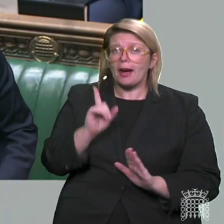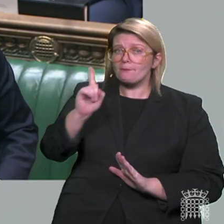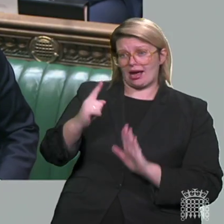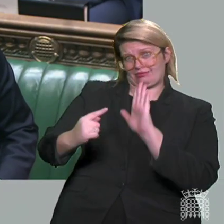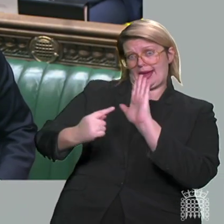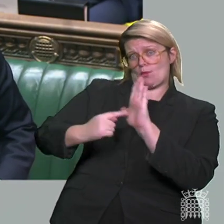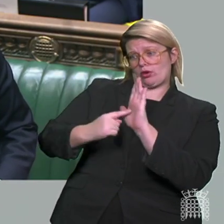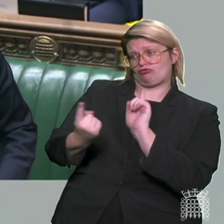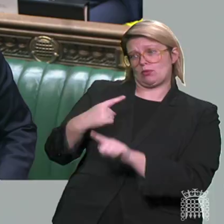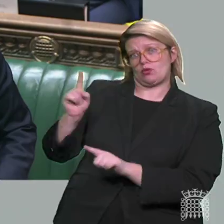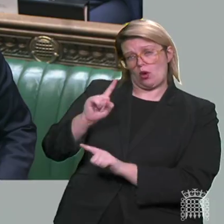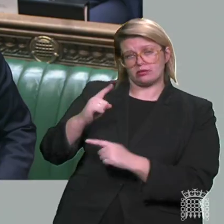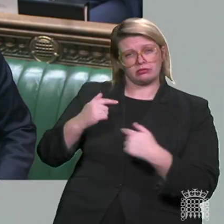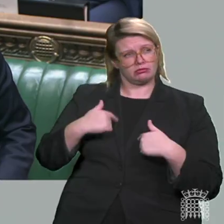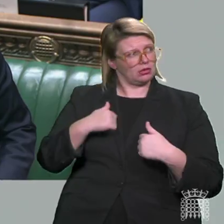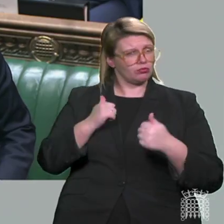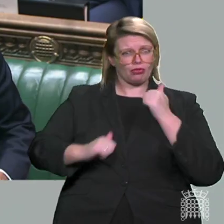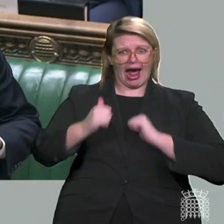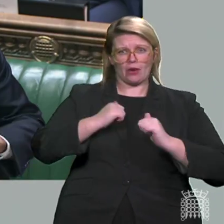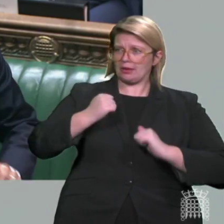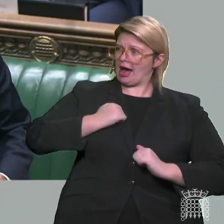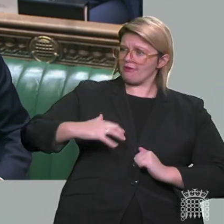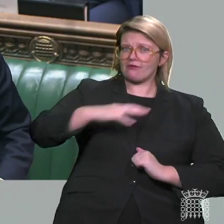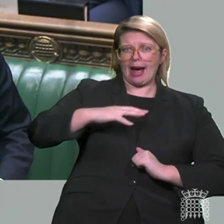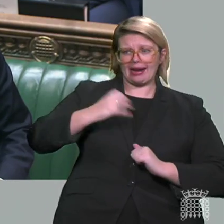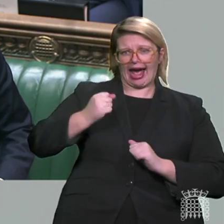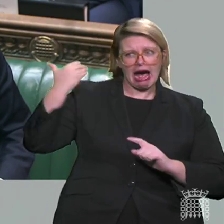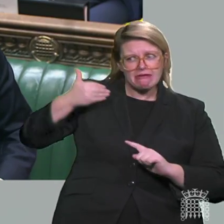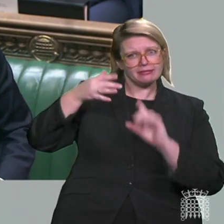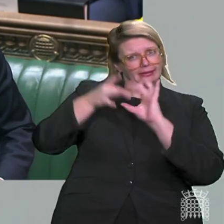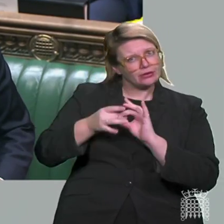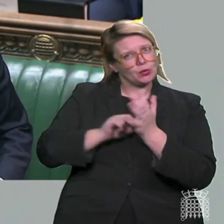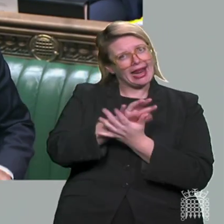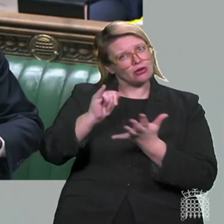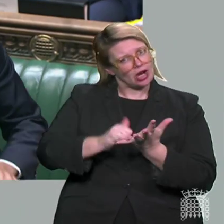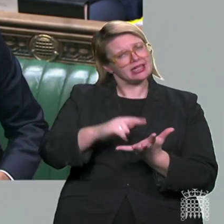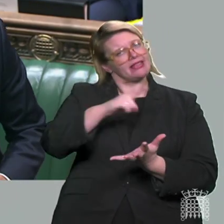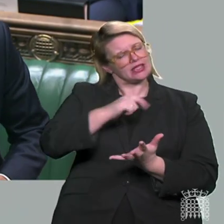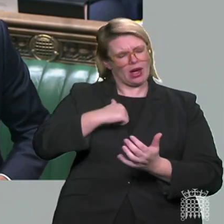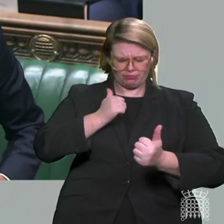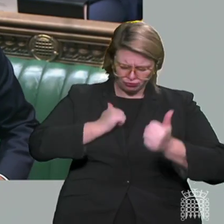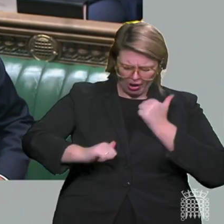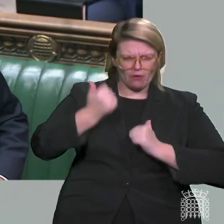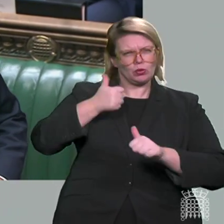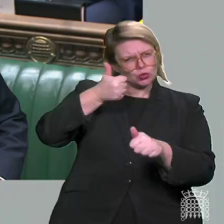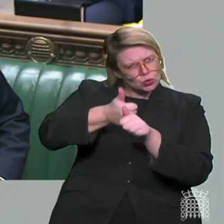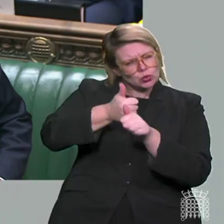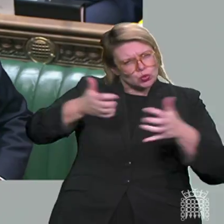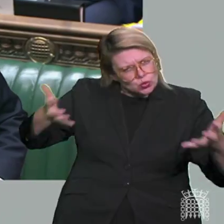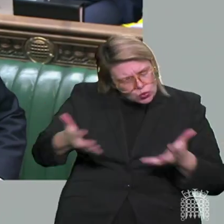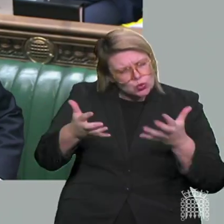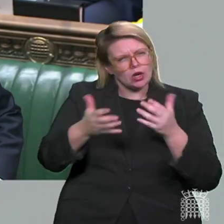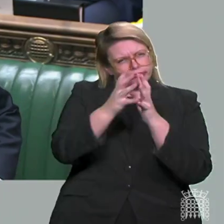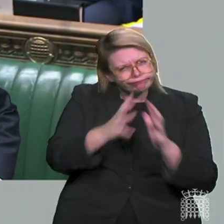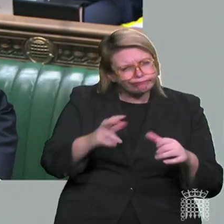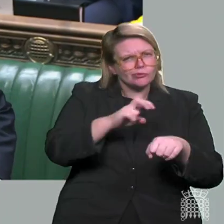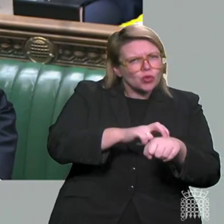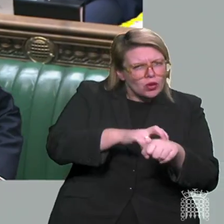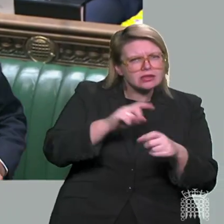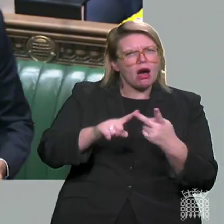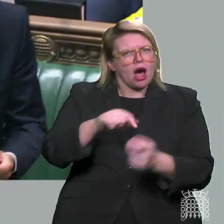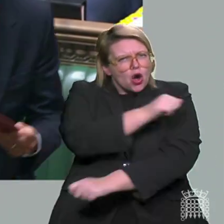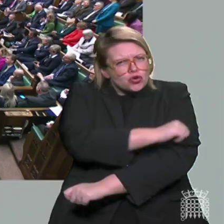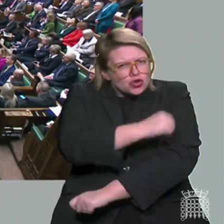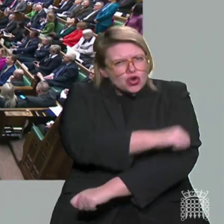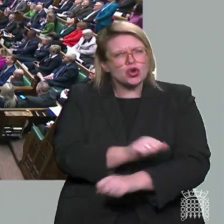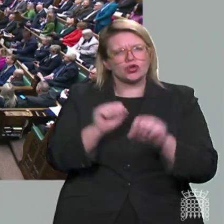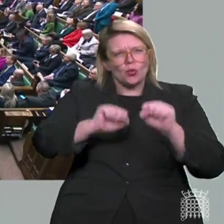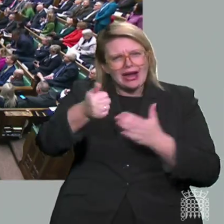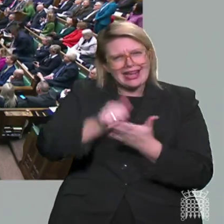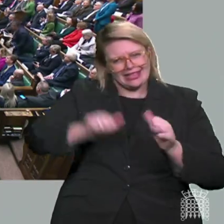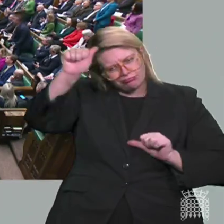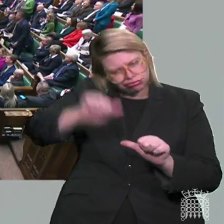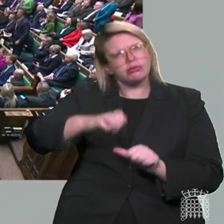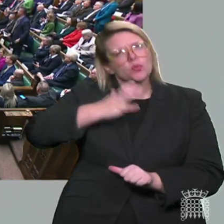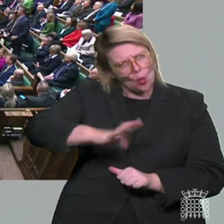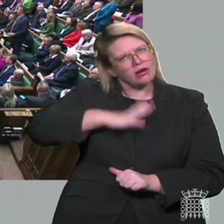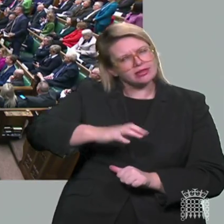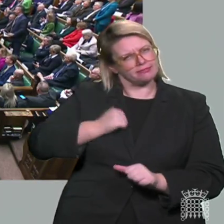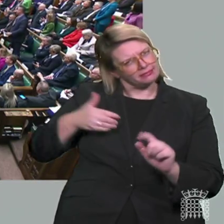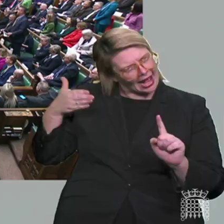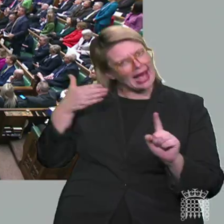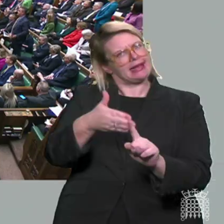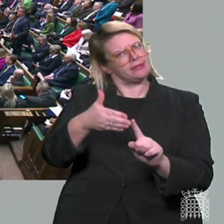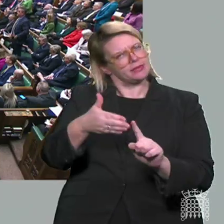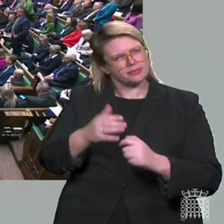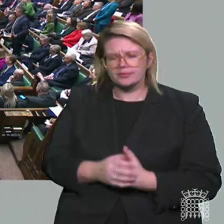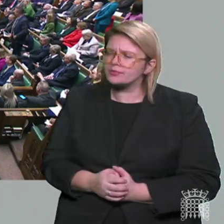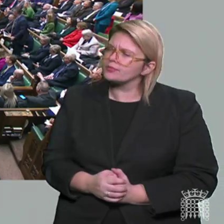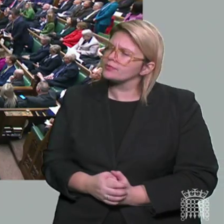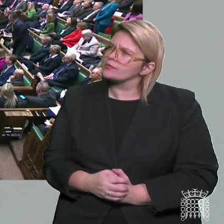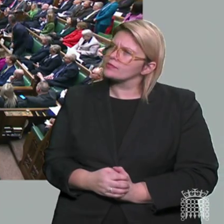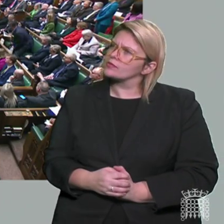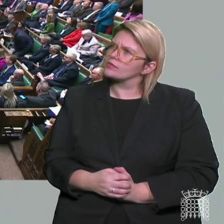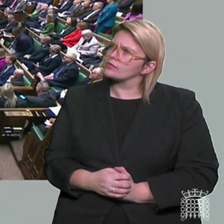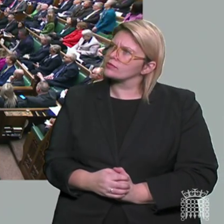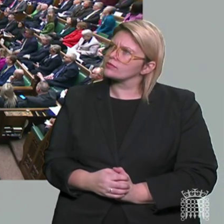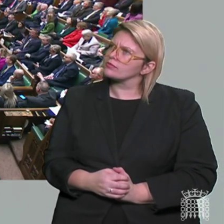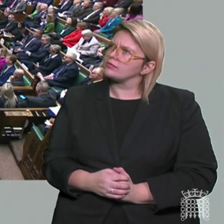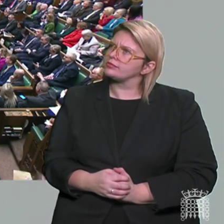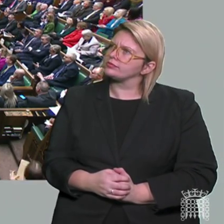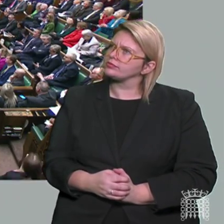The truth is, I am proud to come from an NHS family, and that is why I am passionately committed to protecting the NHS with more funding, more doctors and nurses and a clear plan to cut the waiting lists.